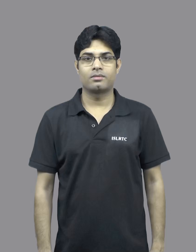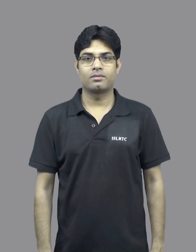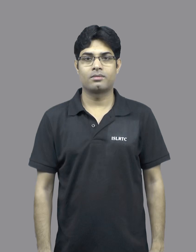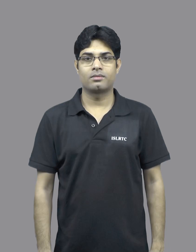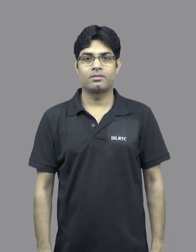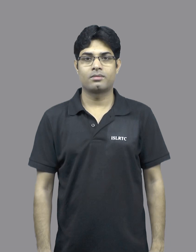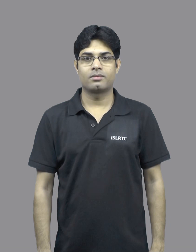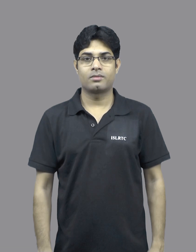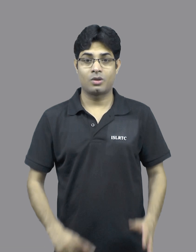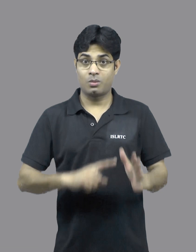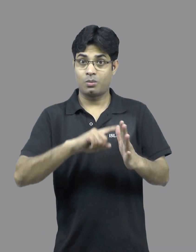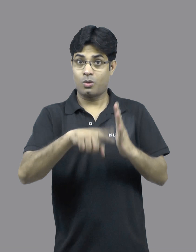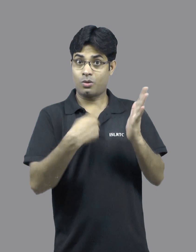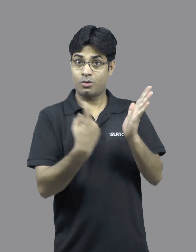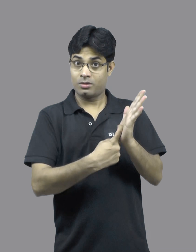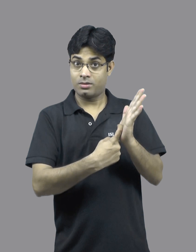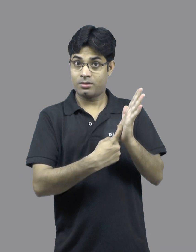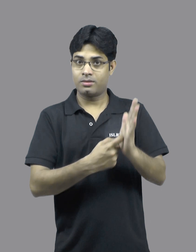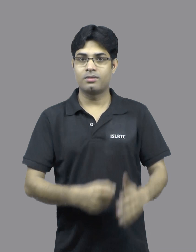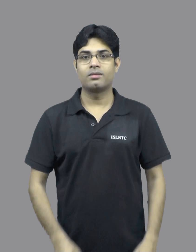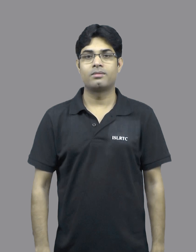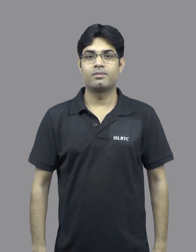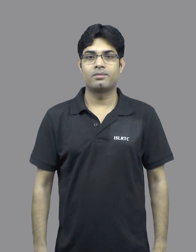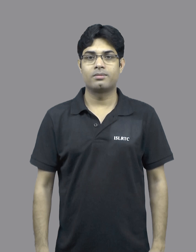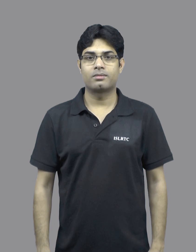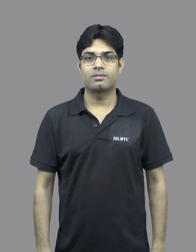Policy